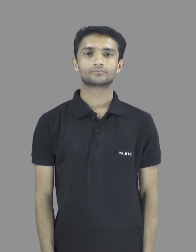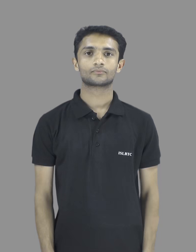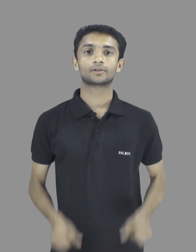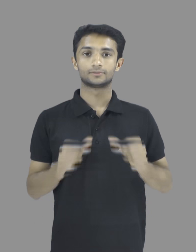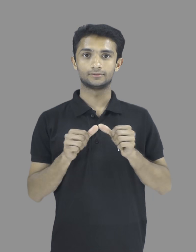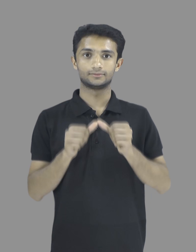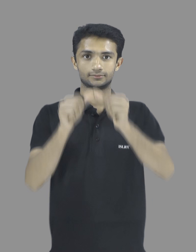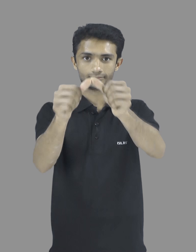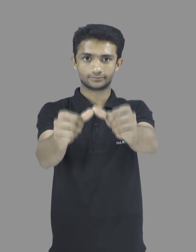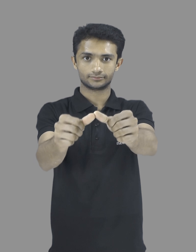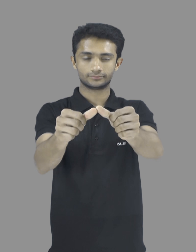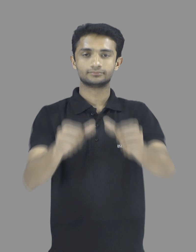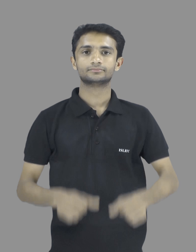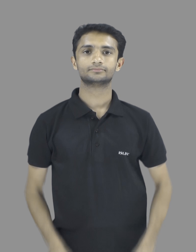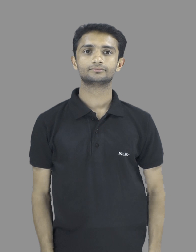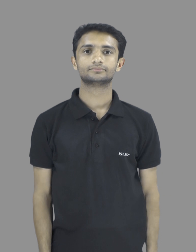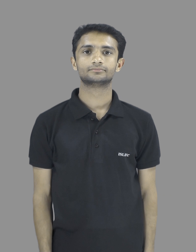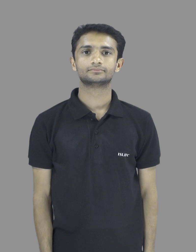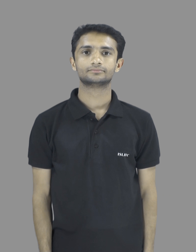Answer